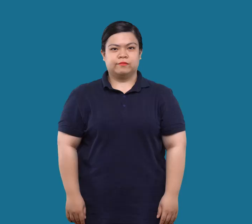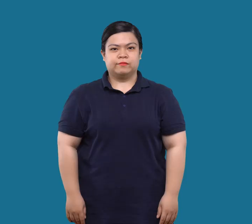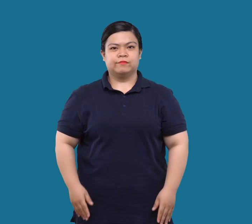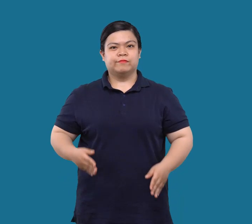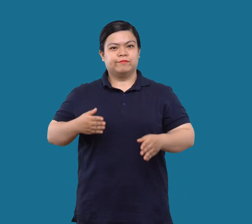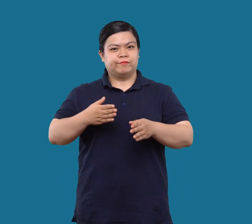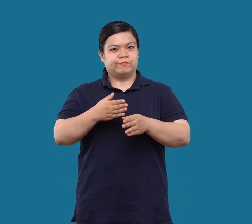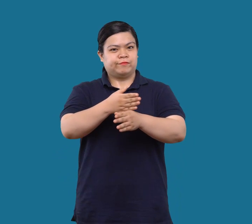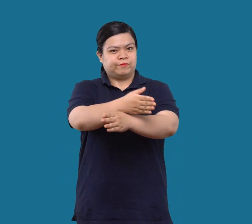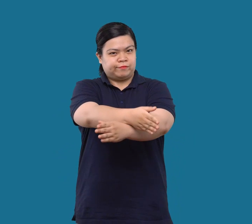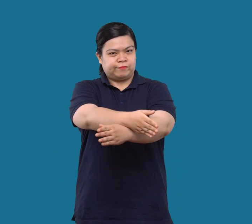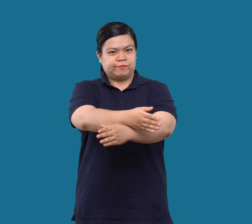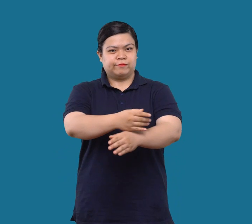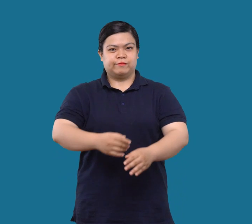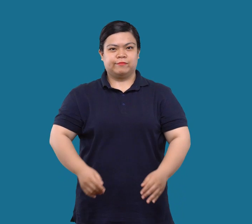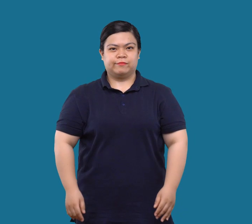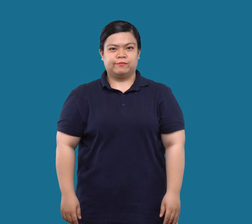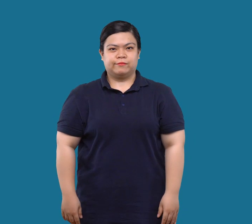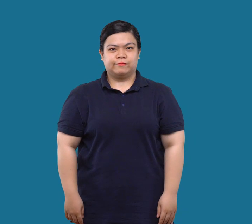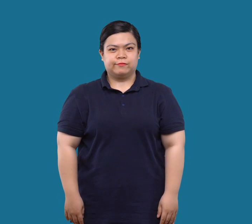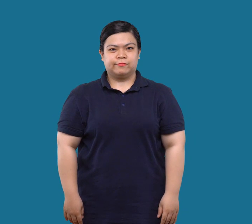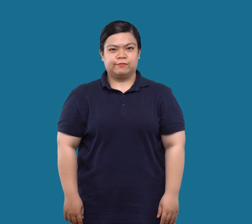giao thông